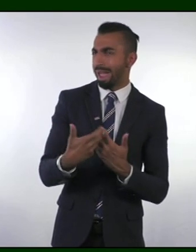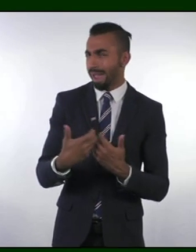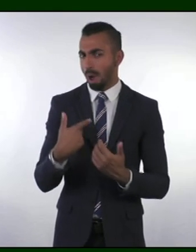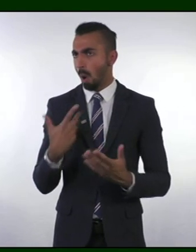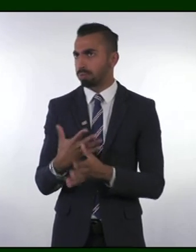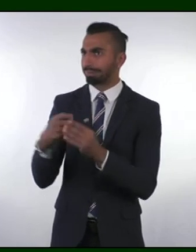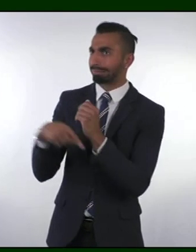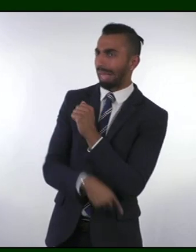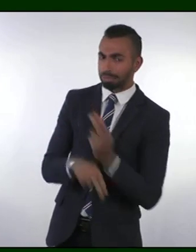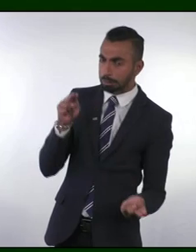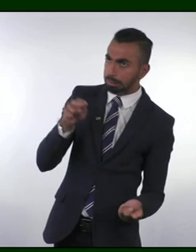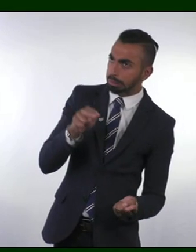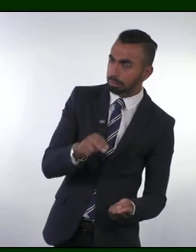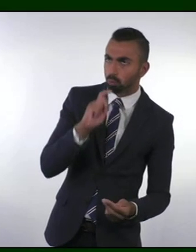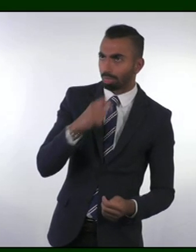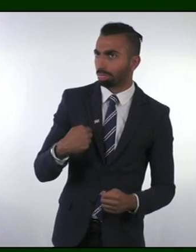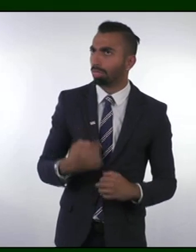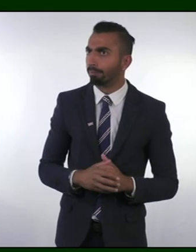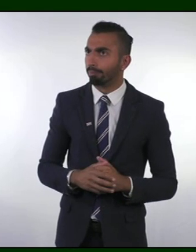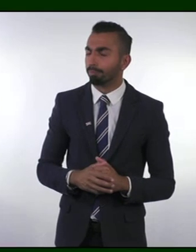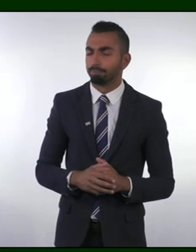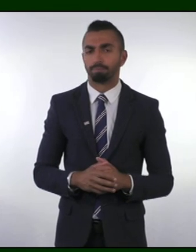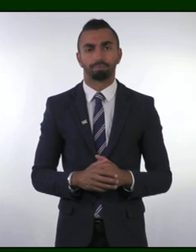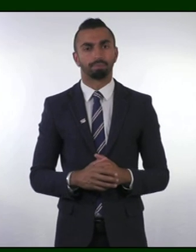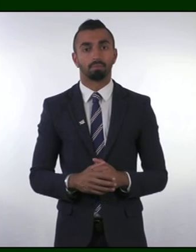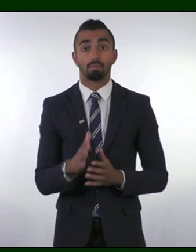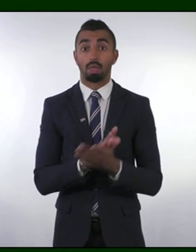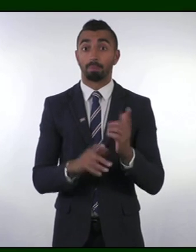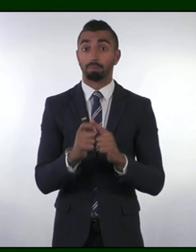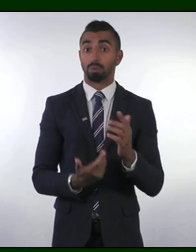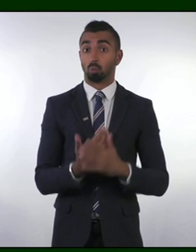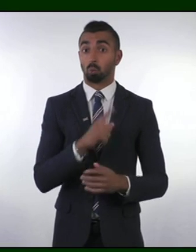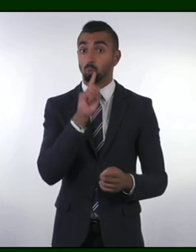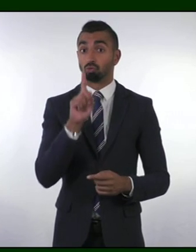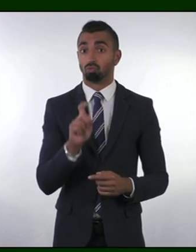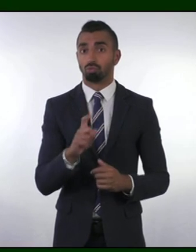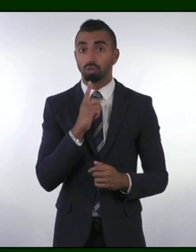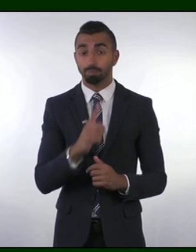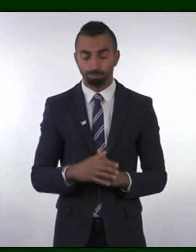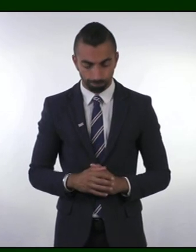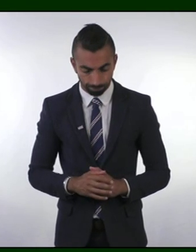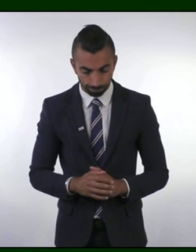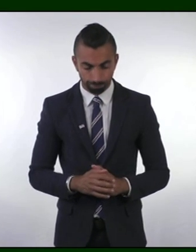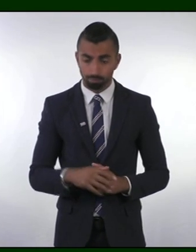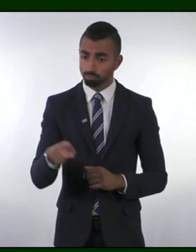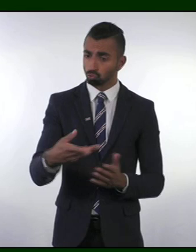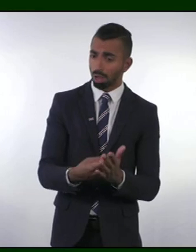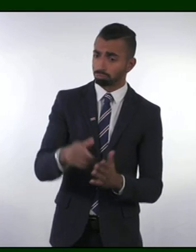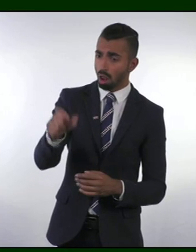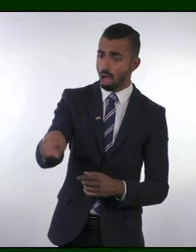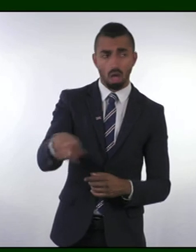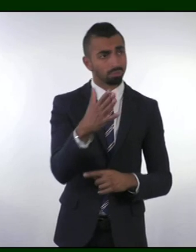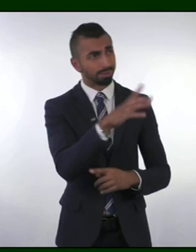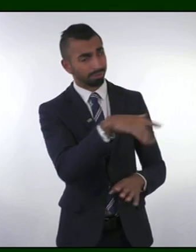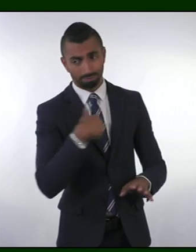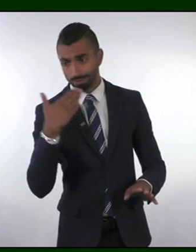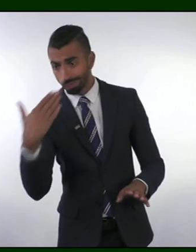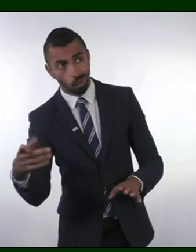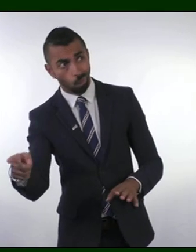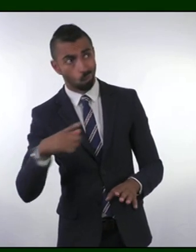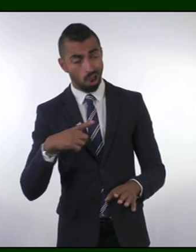I welcome the announcements that the Chancellor has made today to undo some of the economic damage caused by the actions taken to deal with the health crisis.